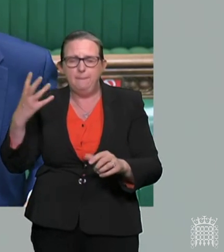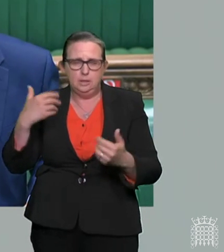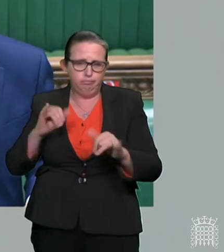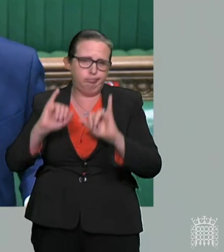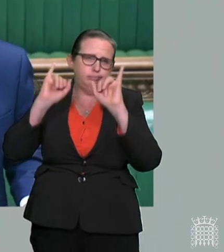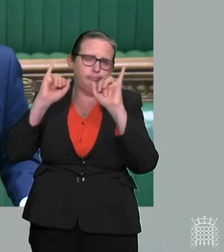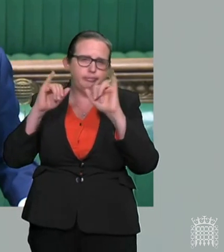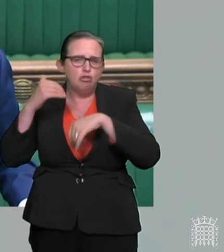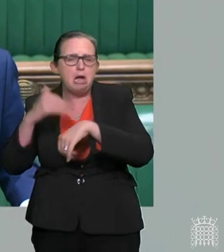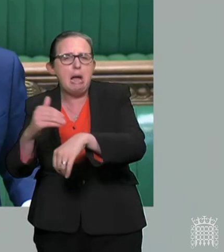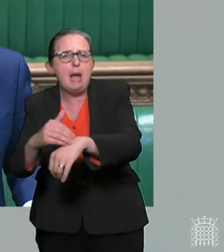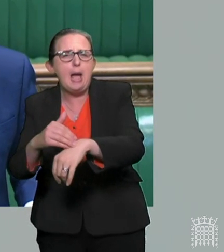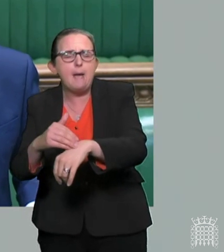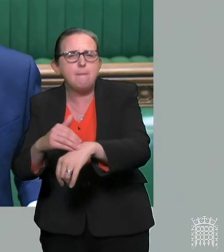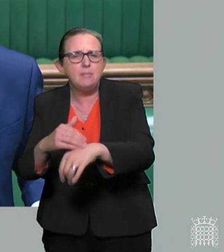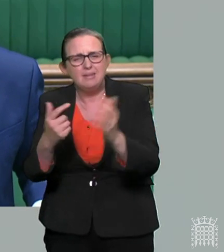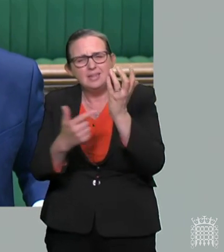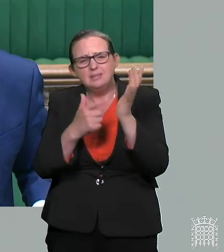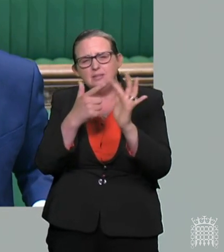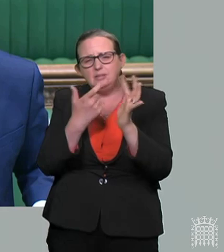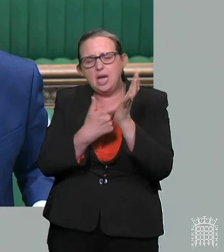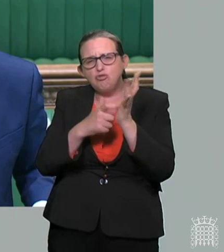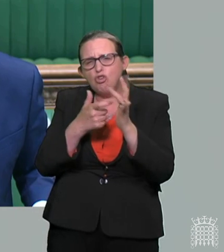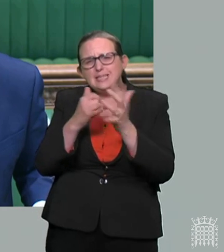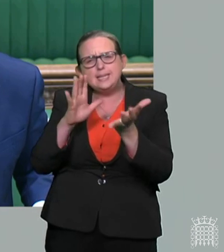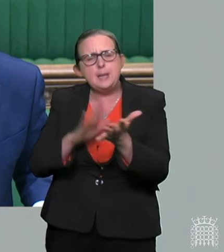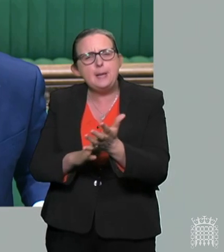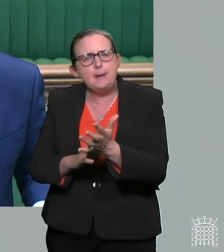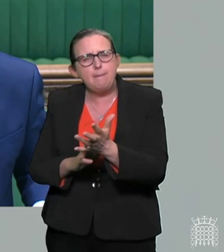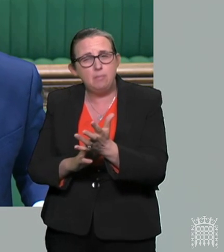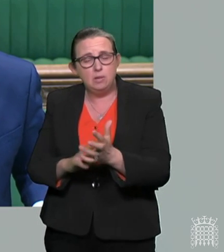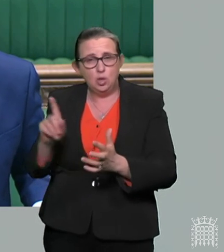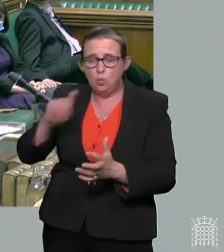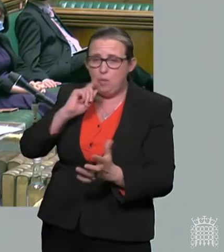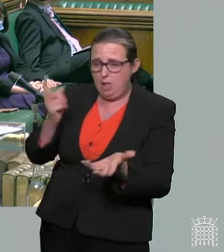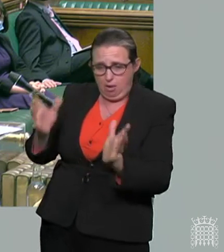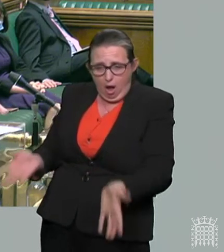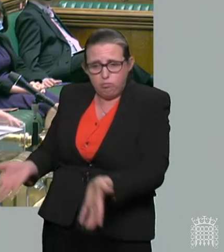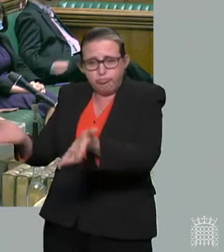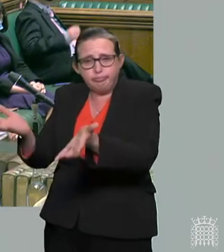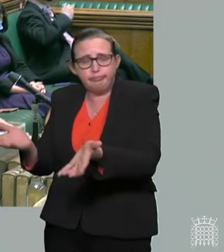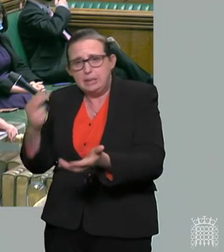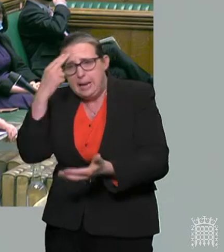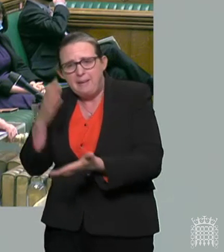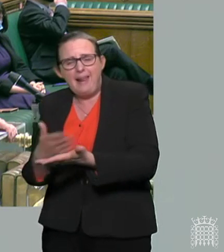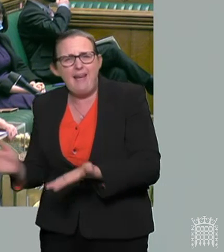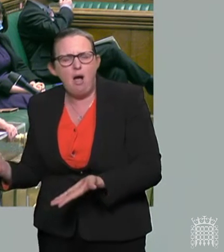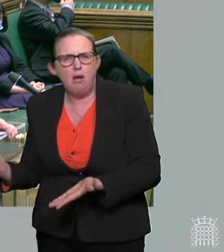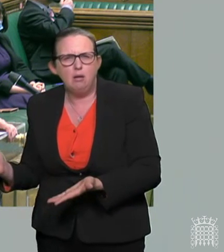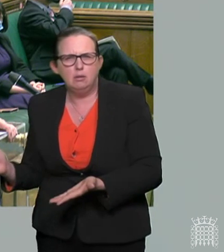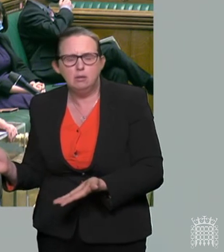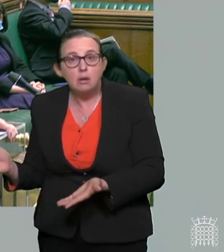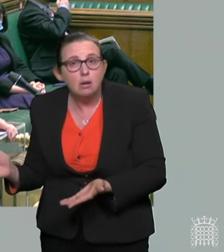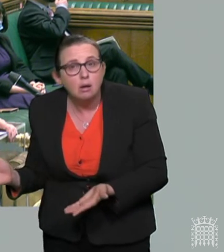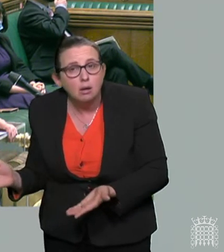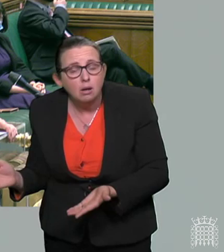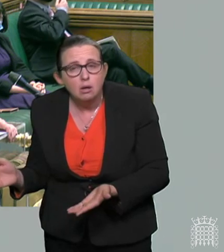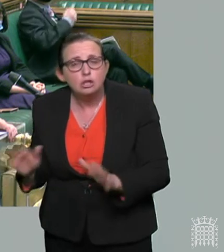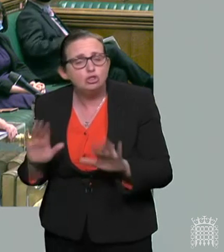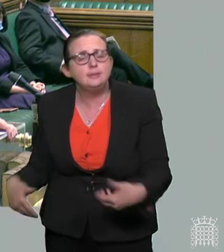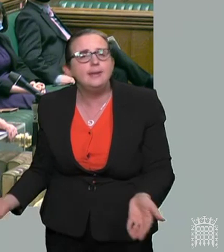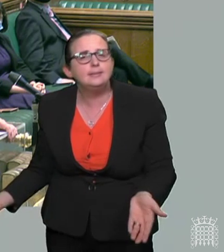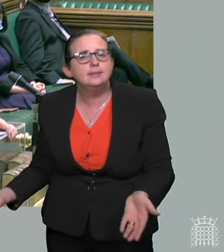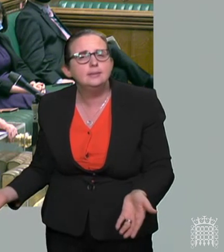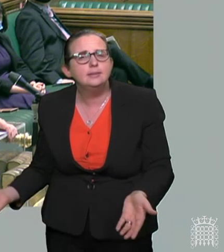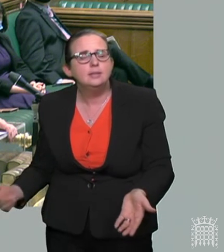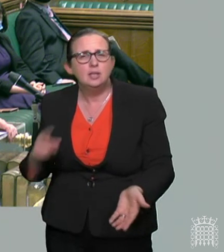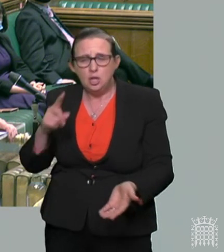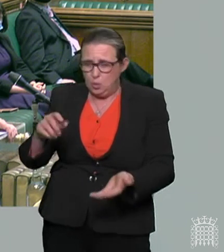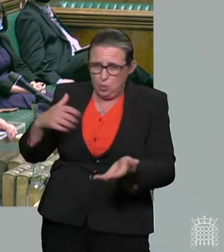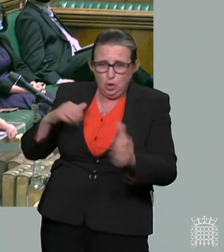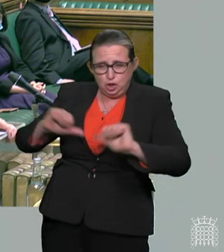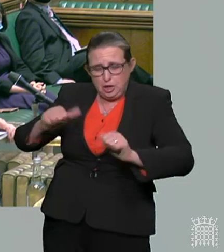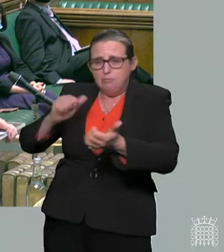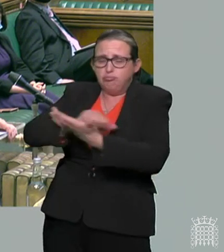Last Thursday, I spoke to victims of terrorism at the WAVE Trauma Centre in north Belfast; they have not even been properly consulted on the proposal.